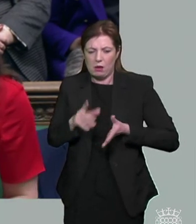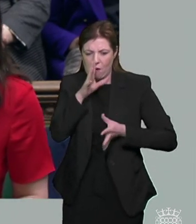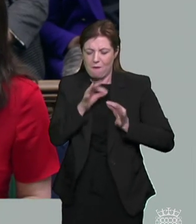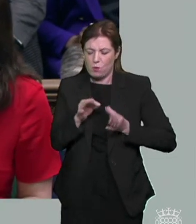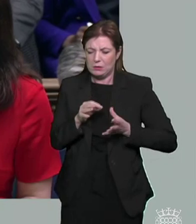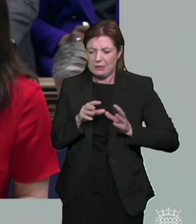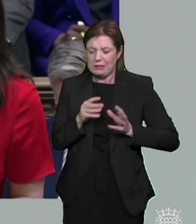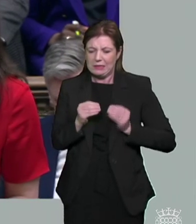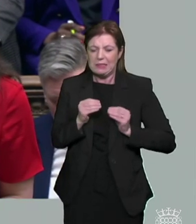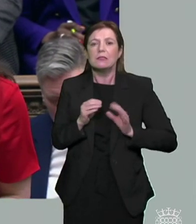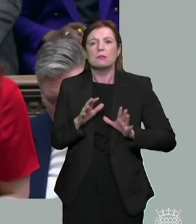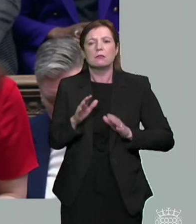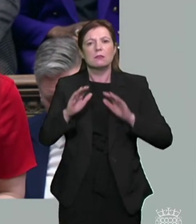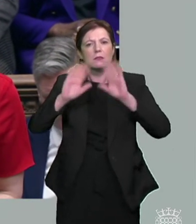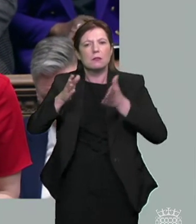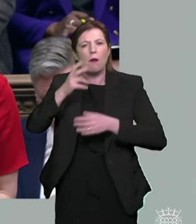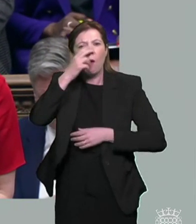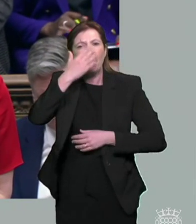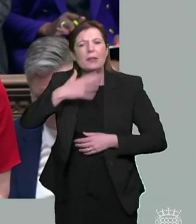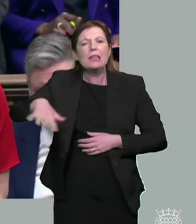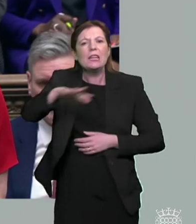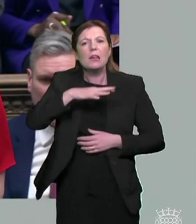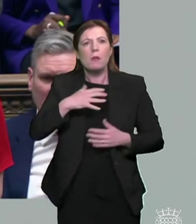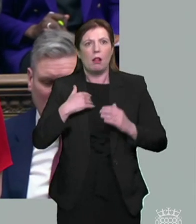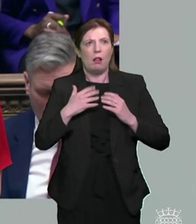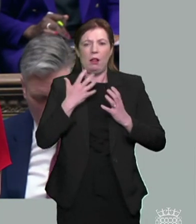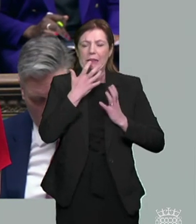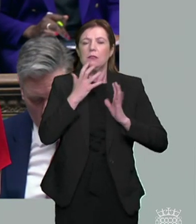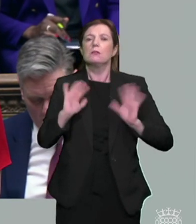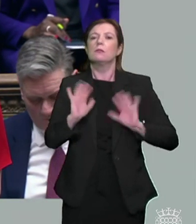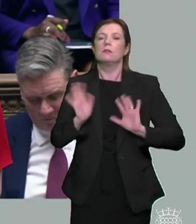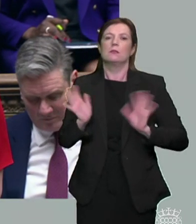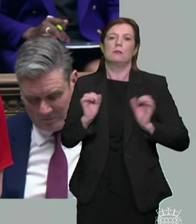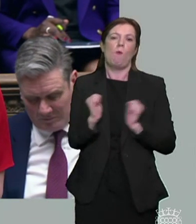Older people are hesitating to put the heating on, because they are worried about the cost.